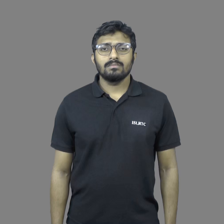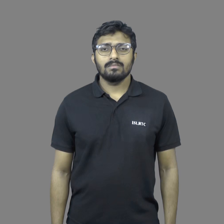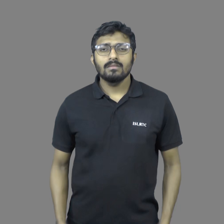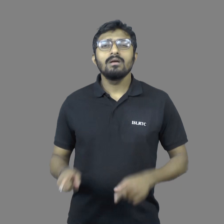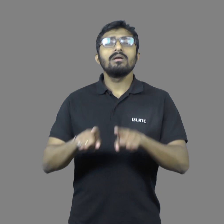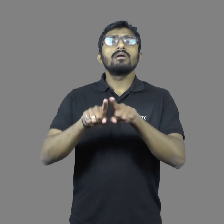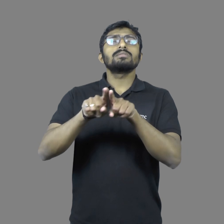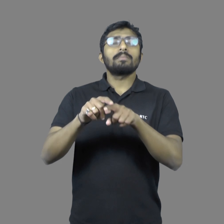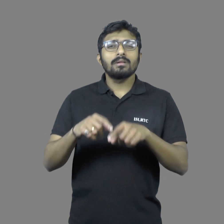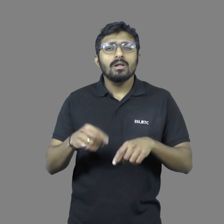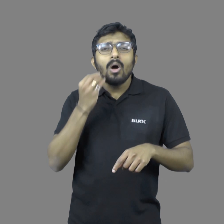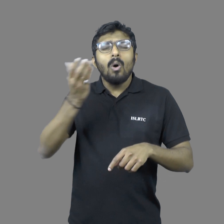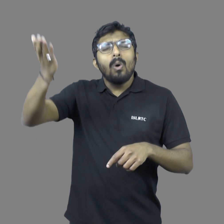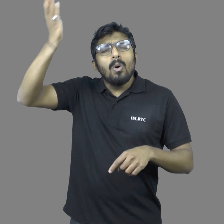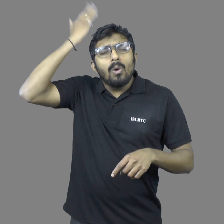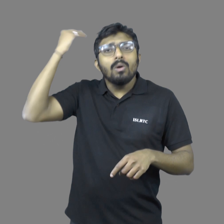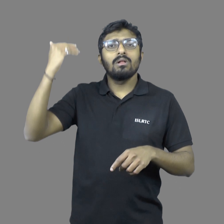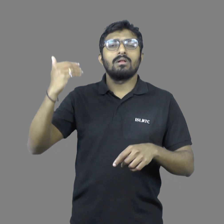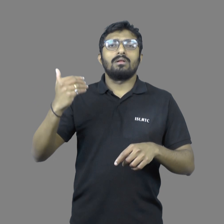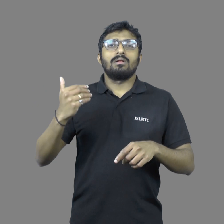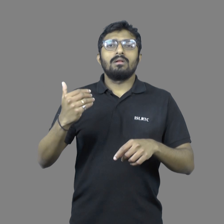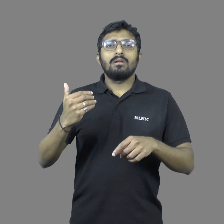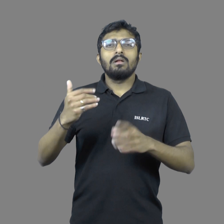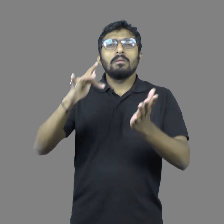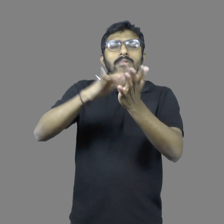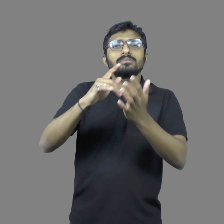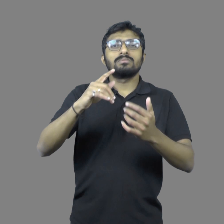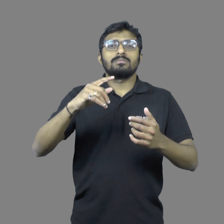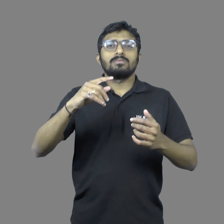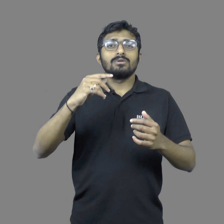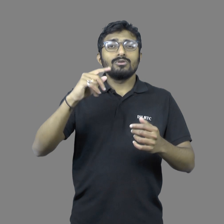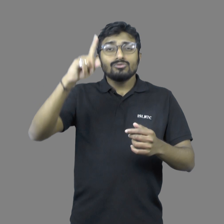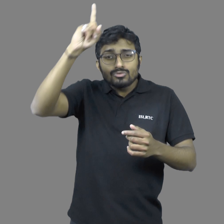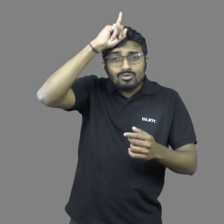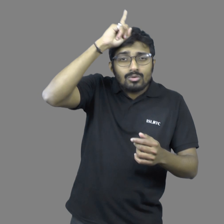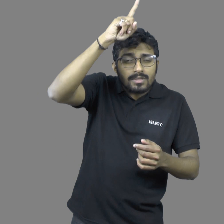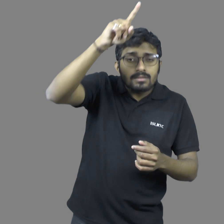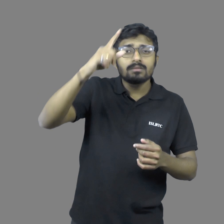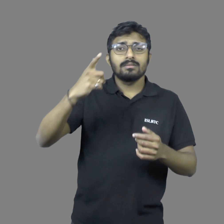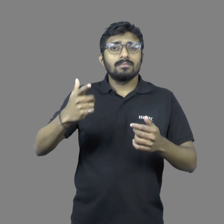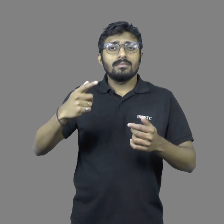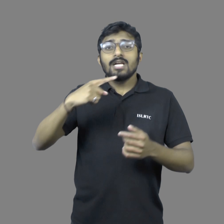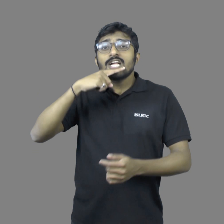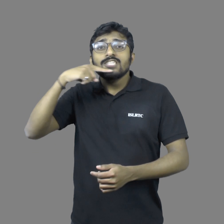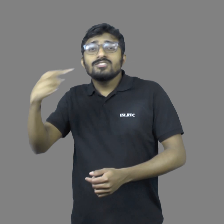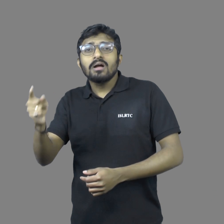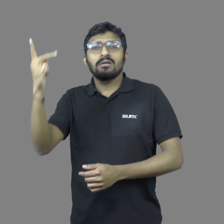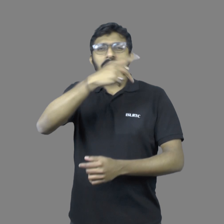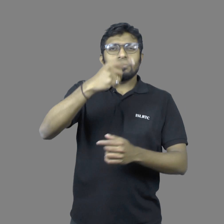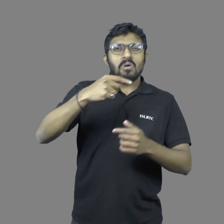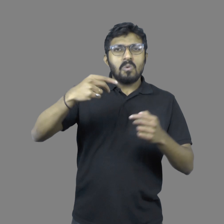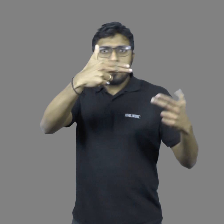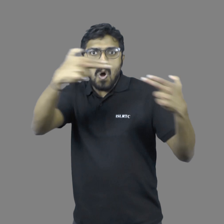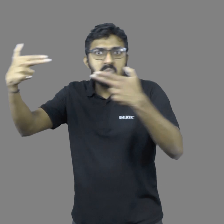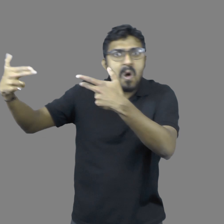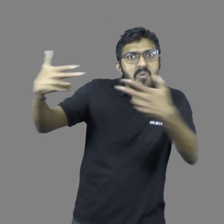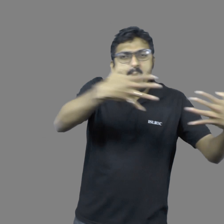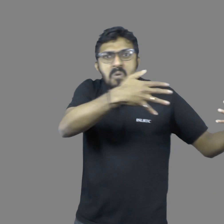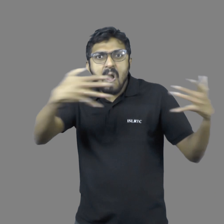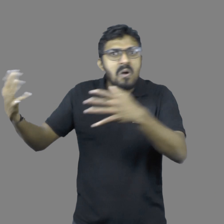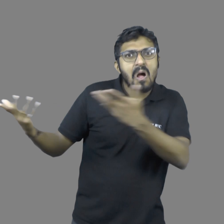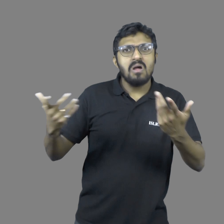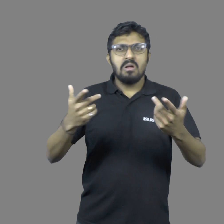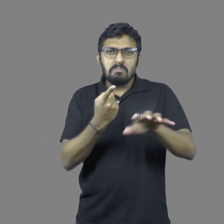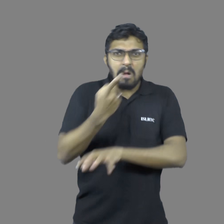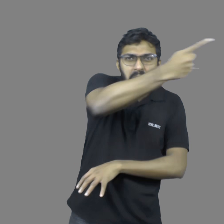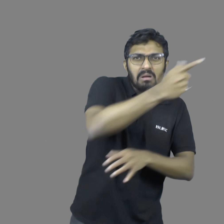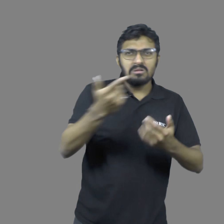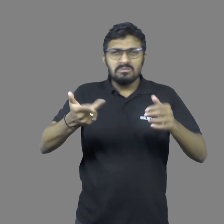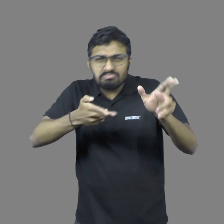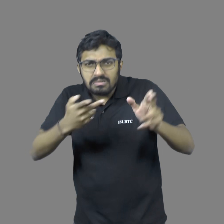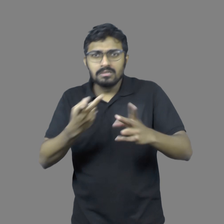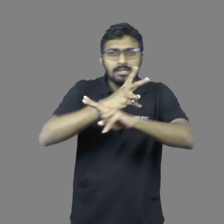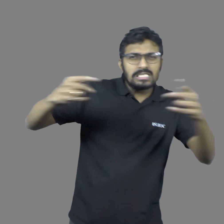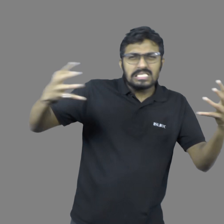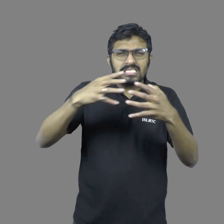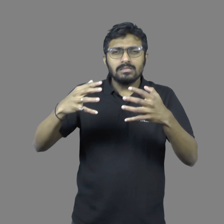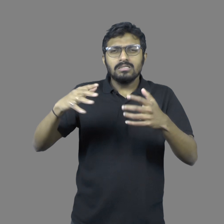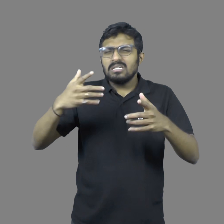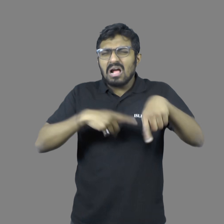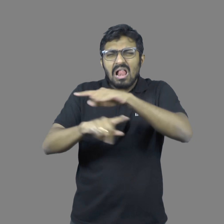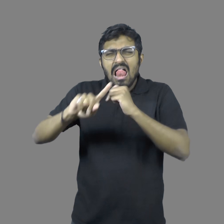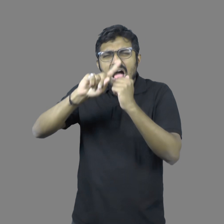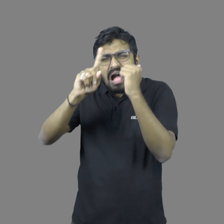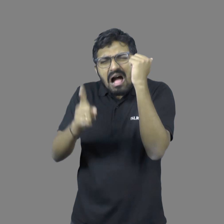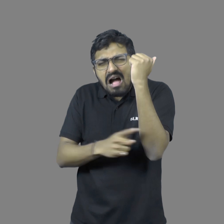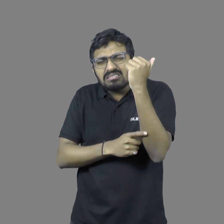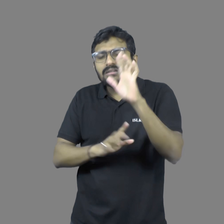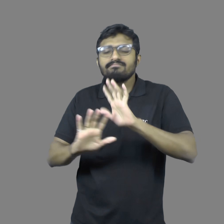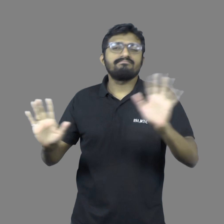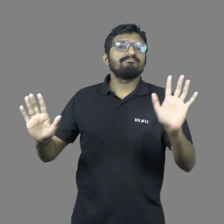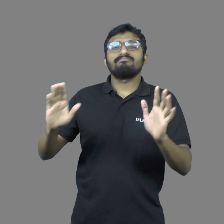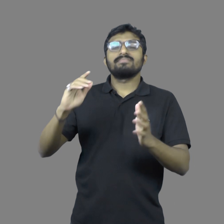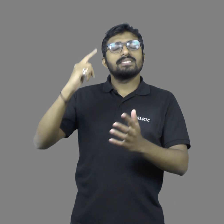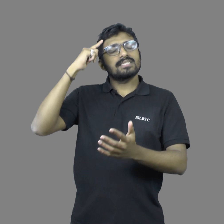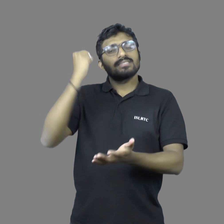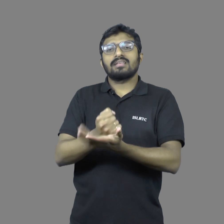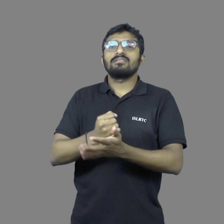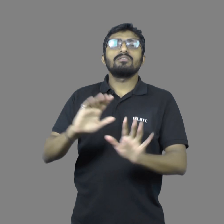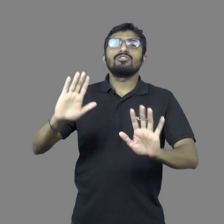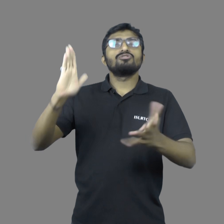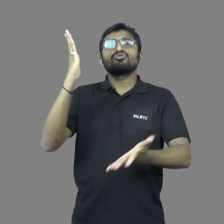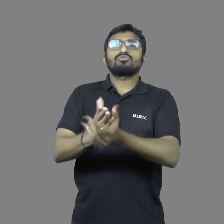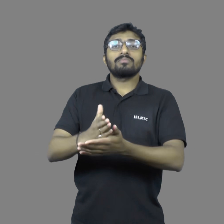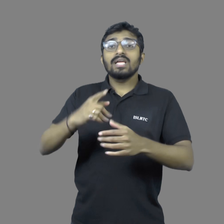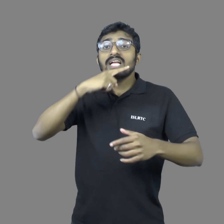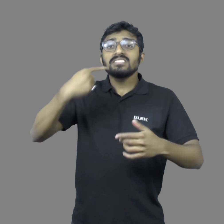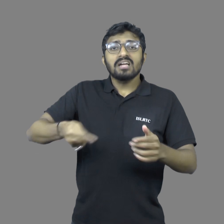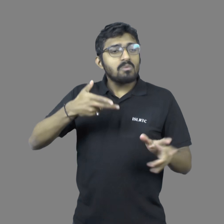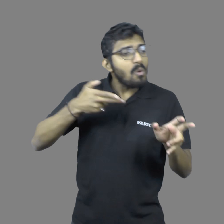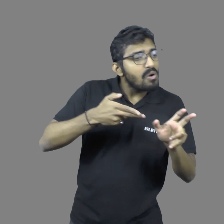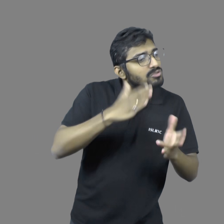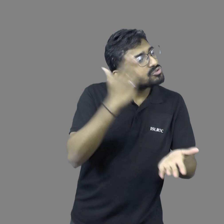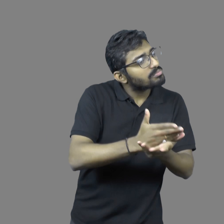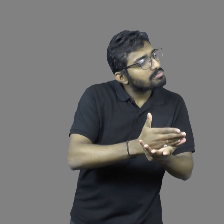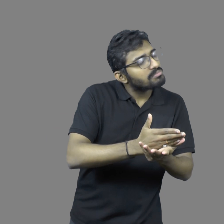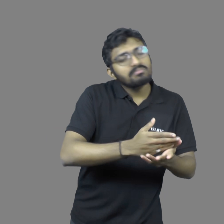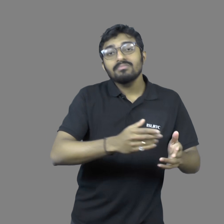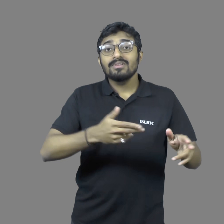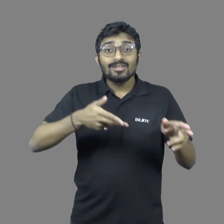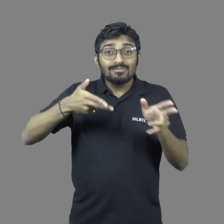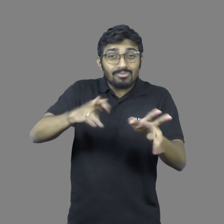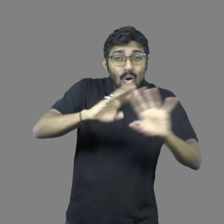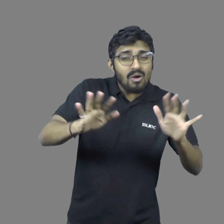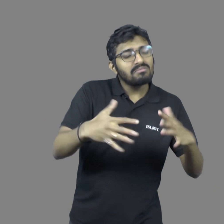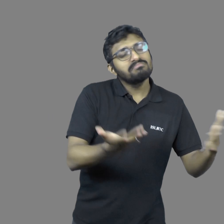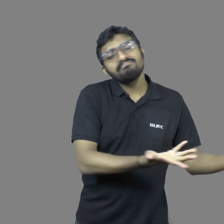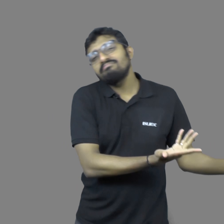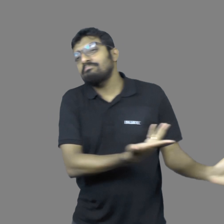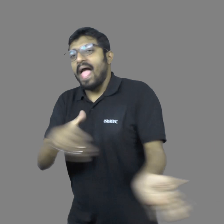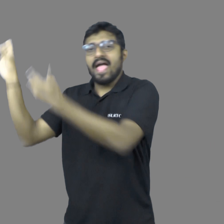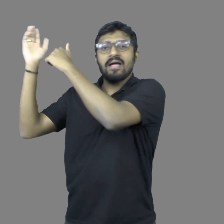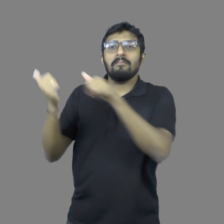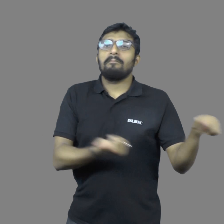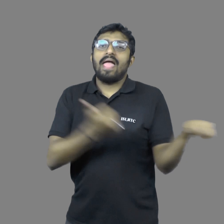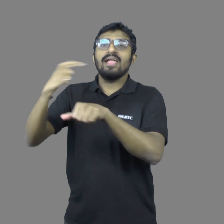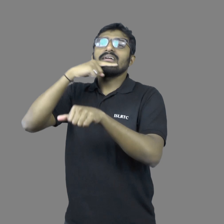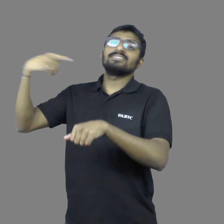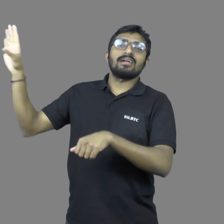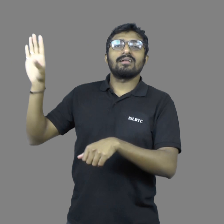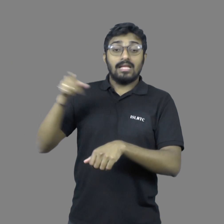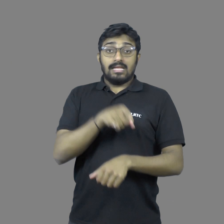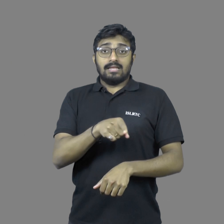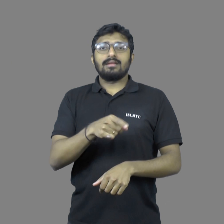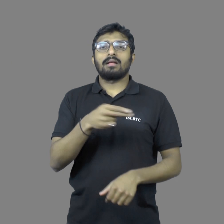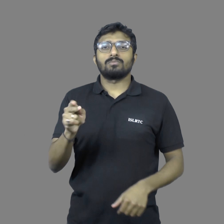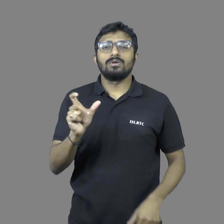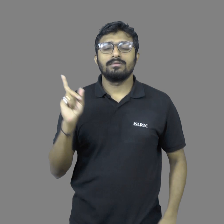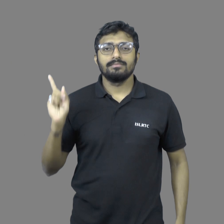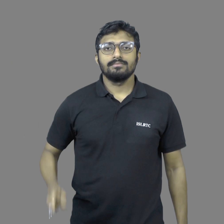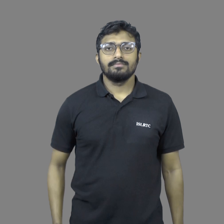Demobilisation